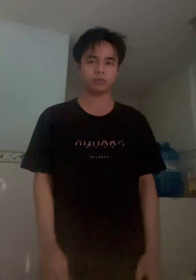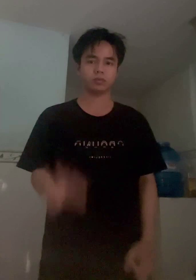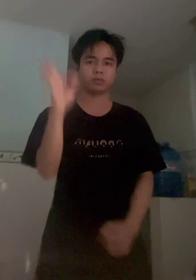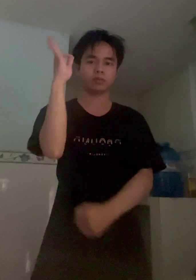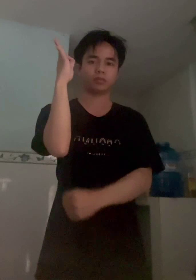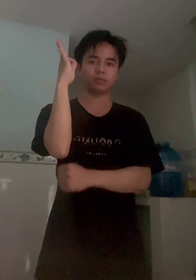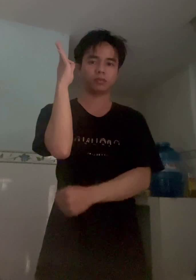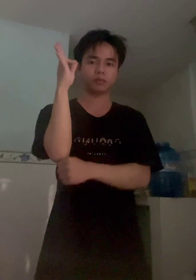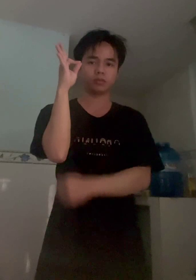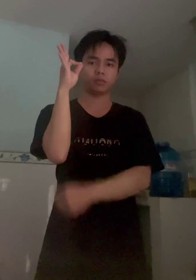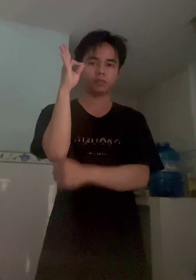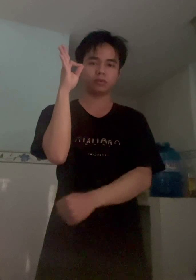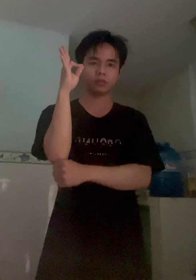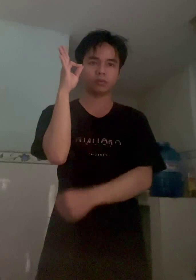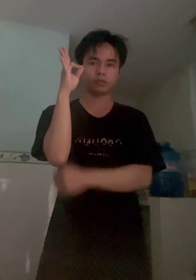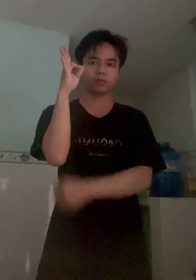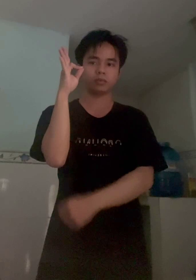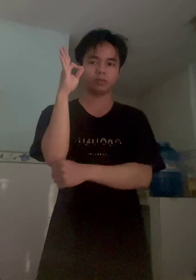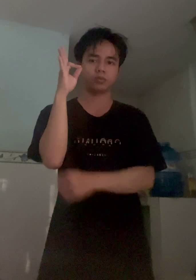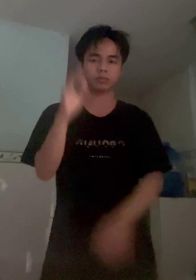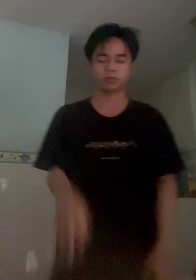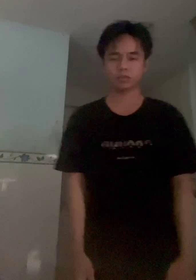buoi trua